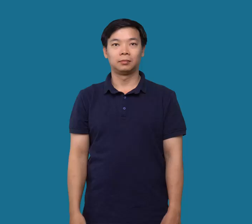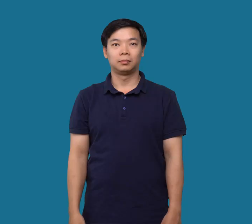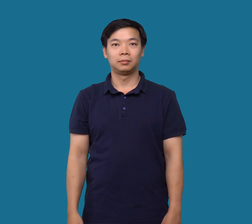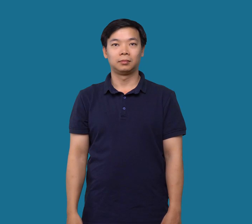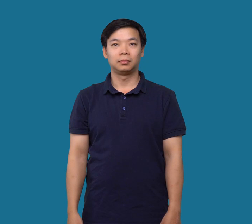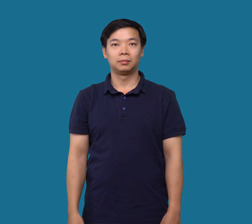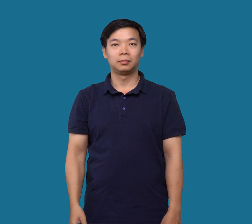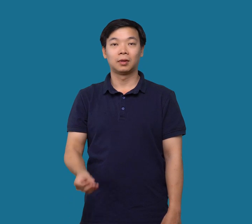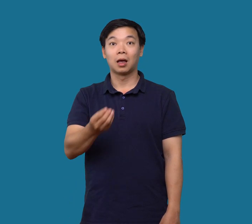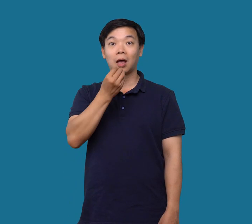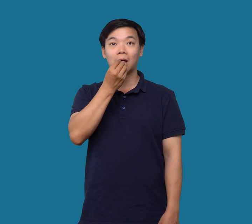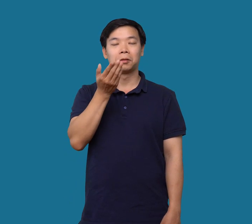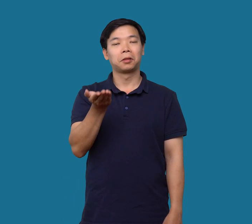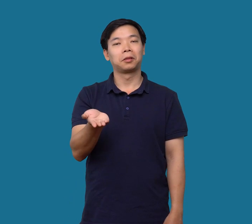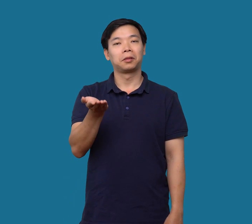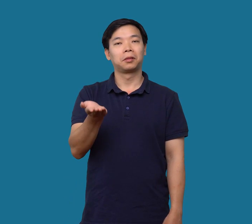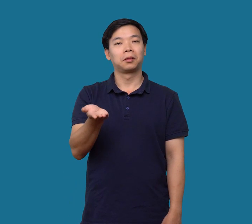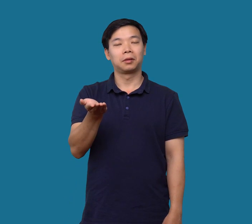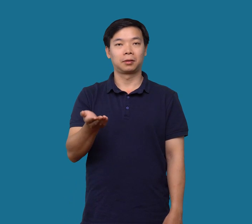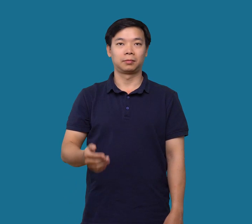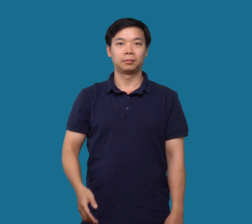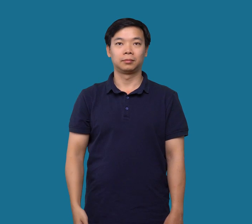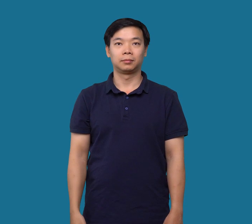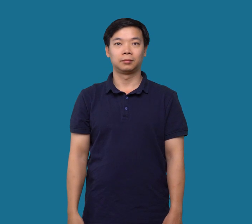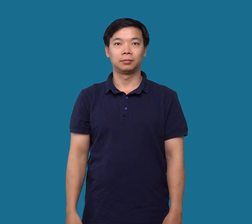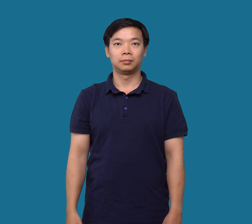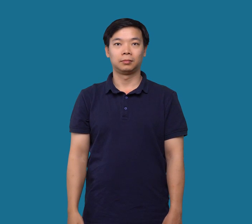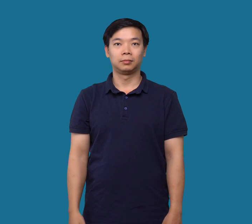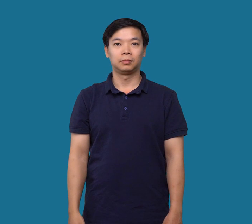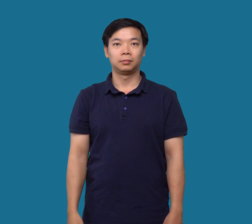ăn vặt